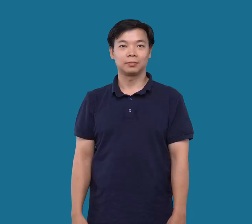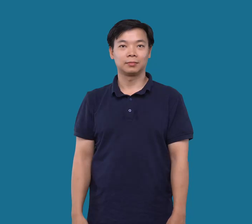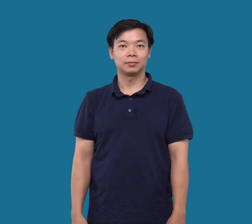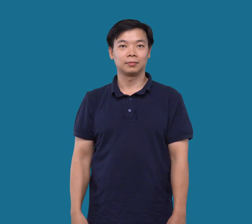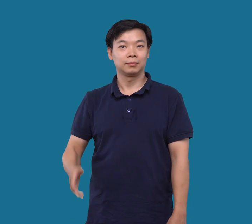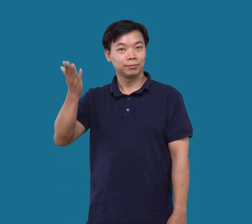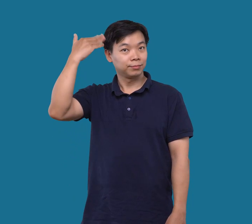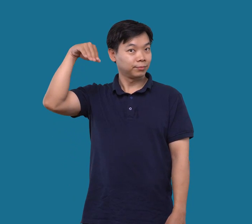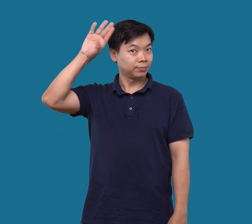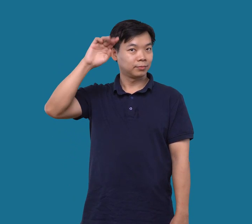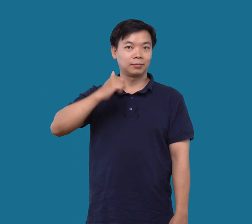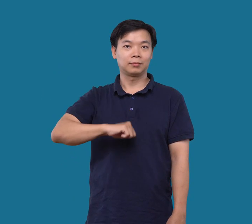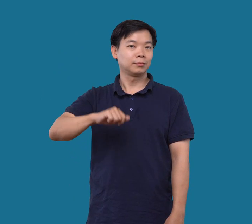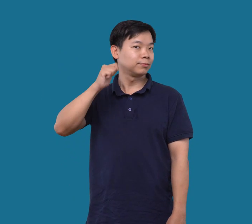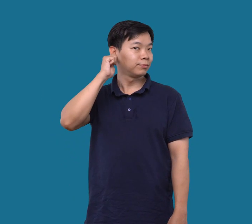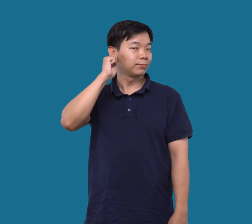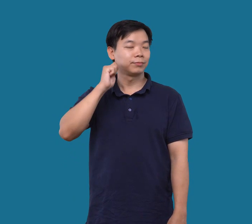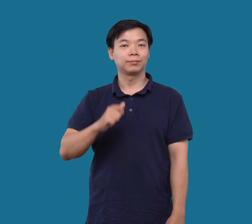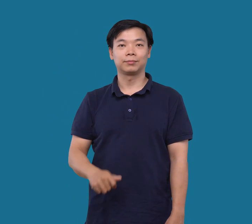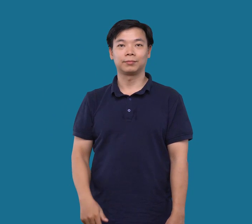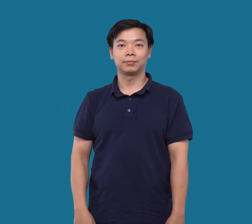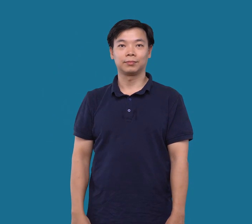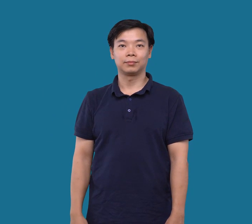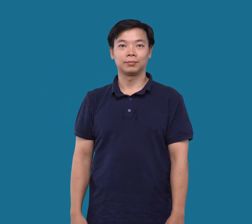thầy cô